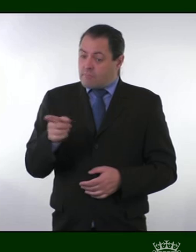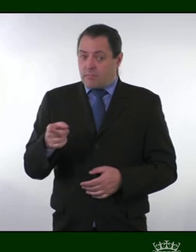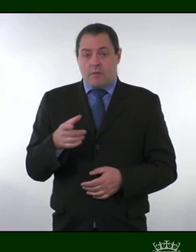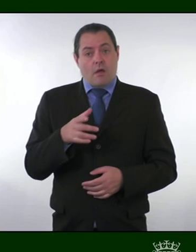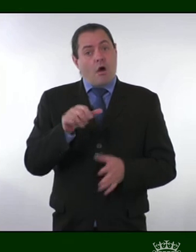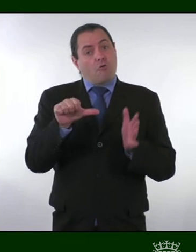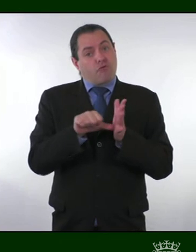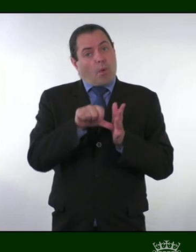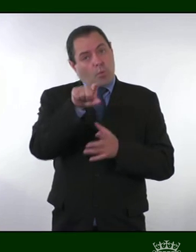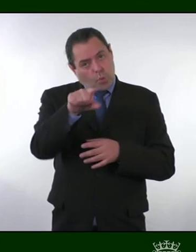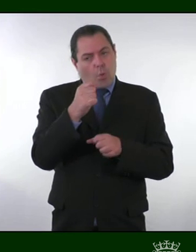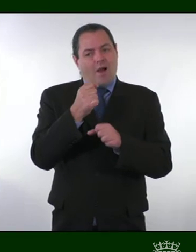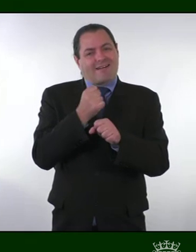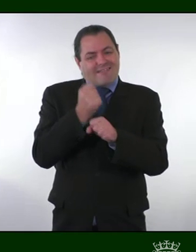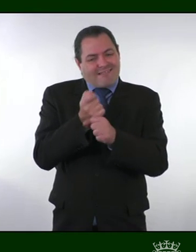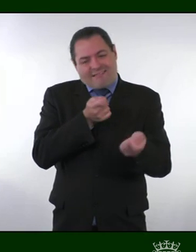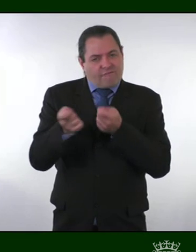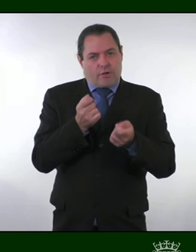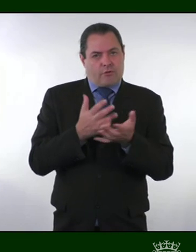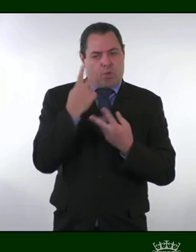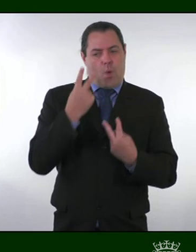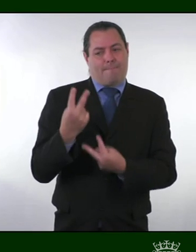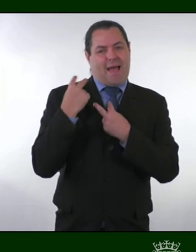The problem is that he is governing in hindsight, as well as making so many mistakes.